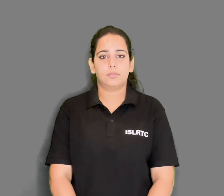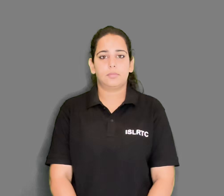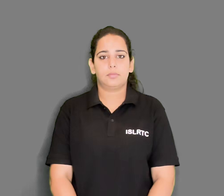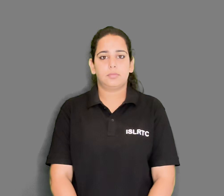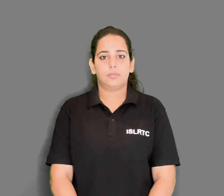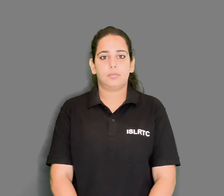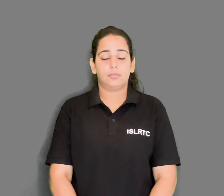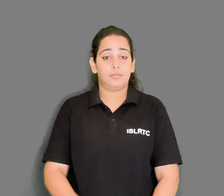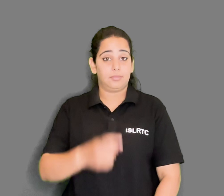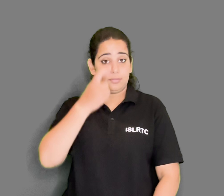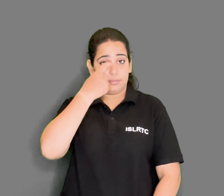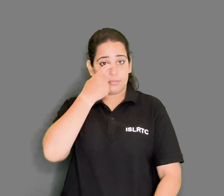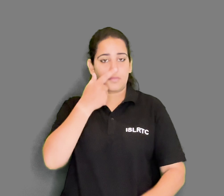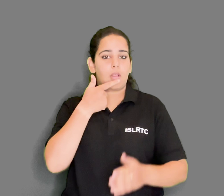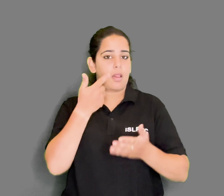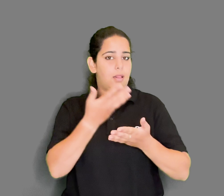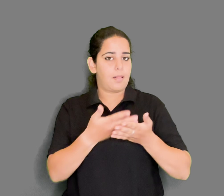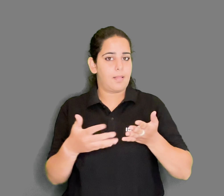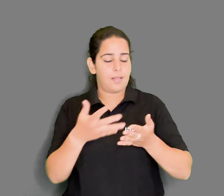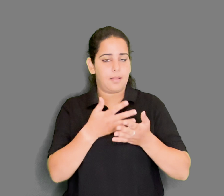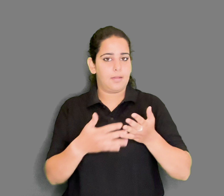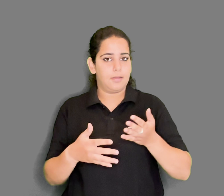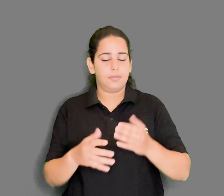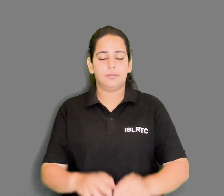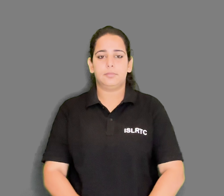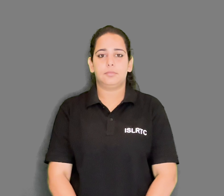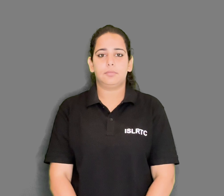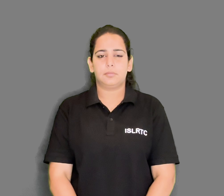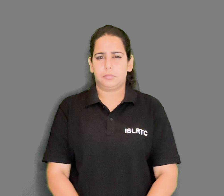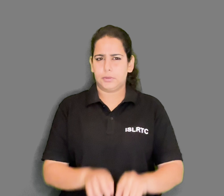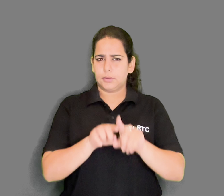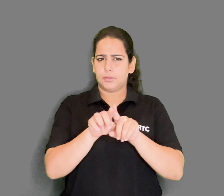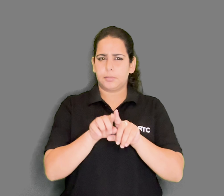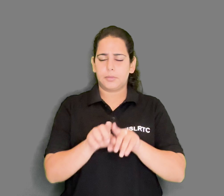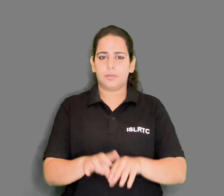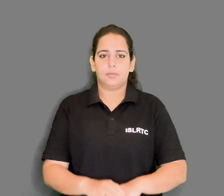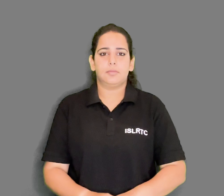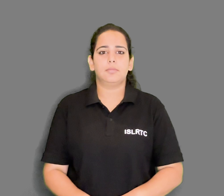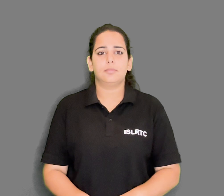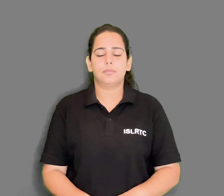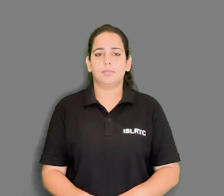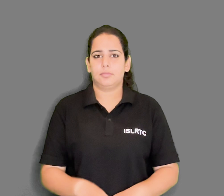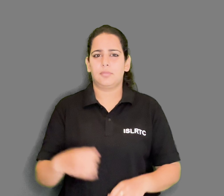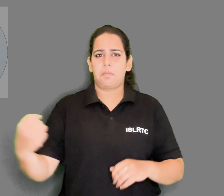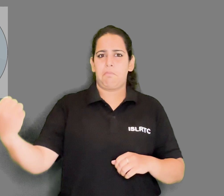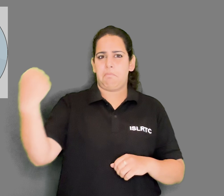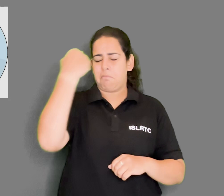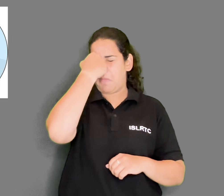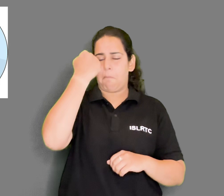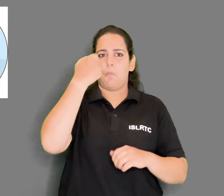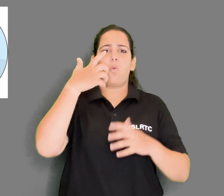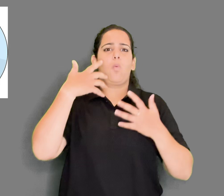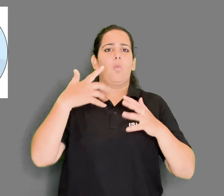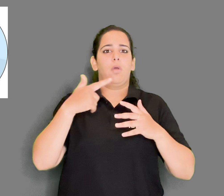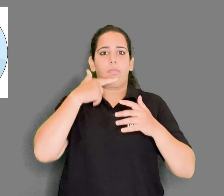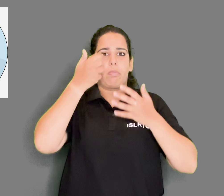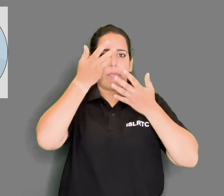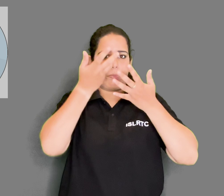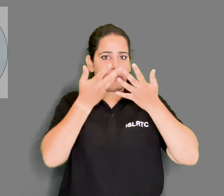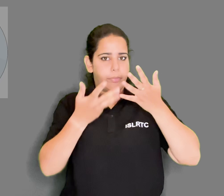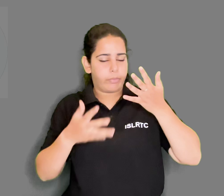Bleed nose An instance of